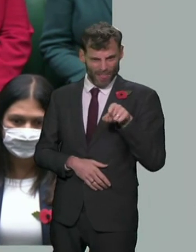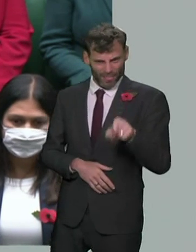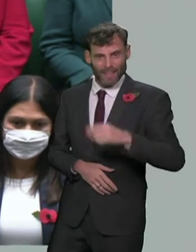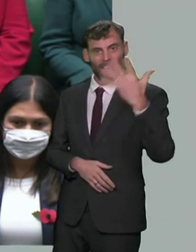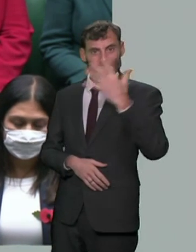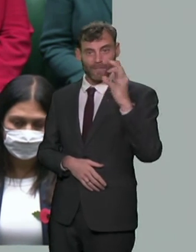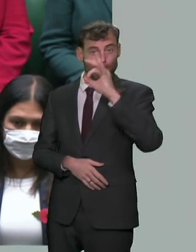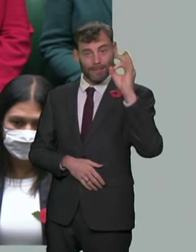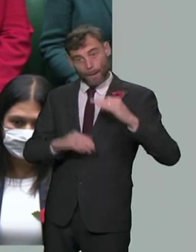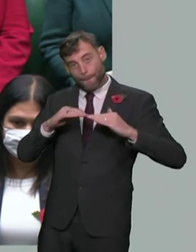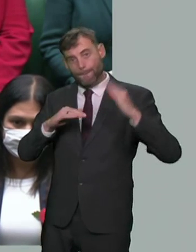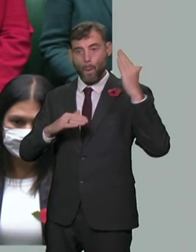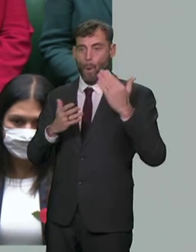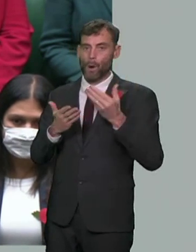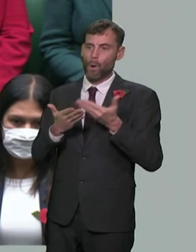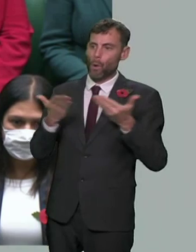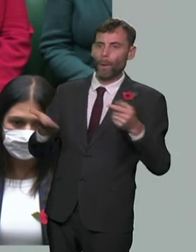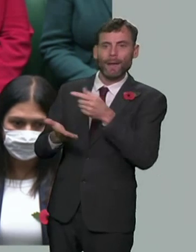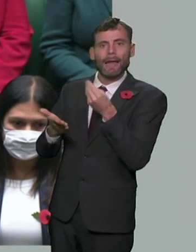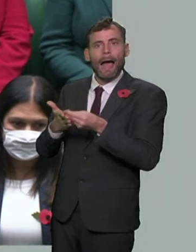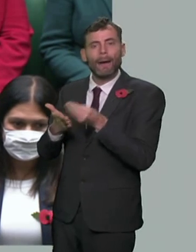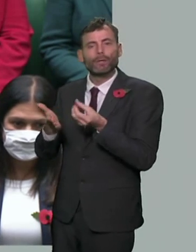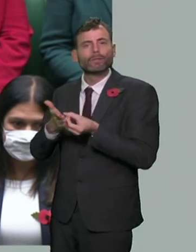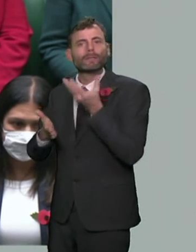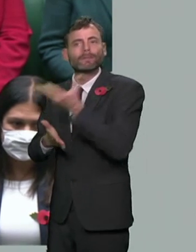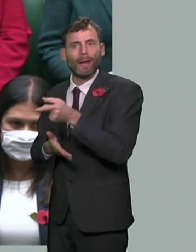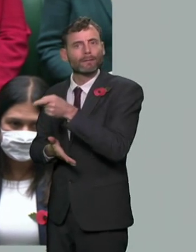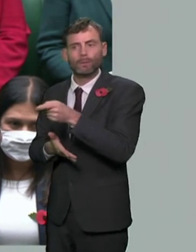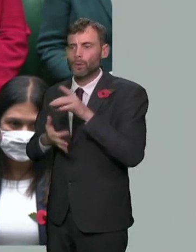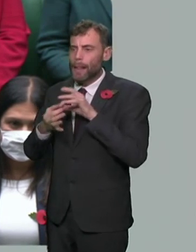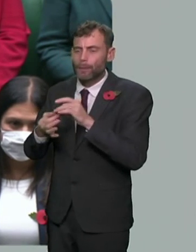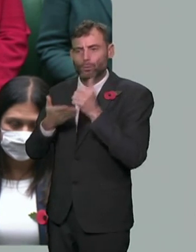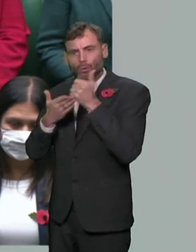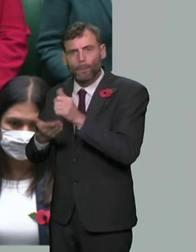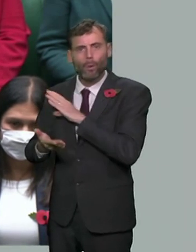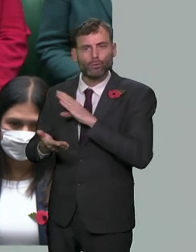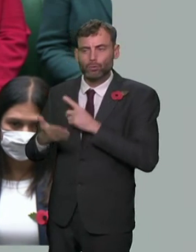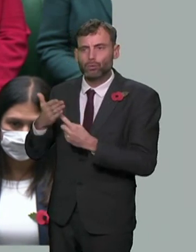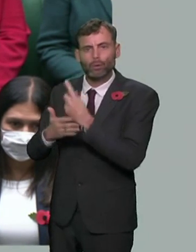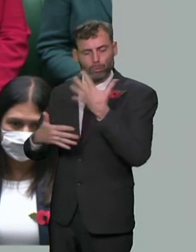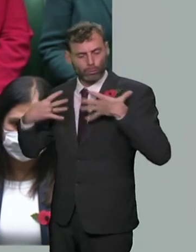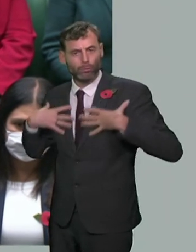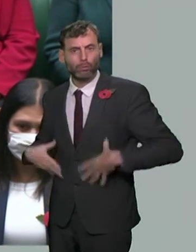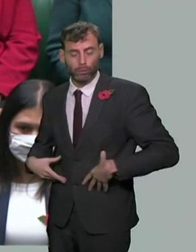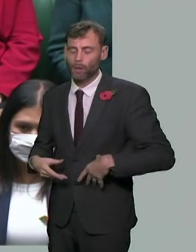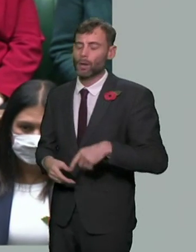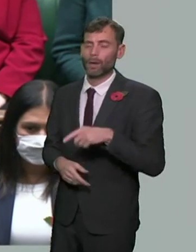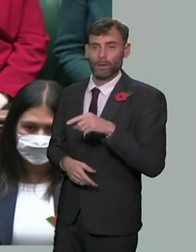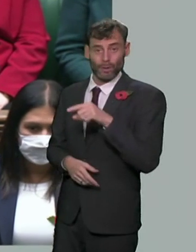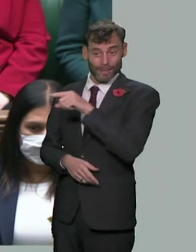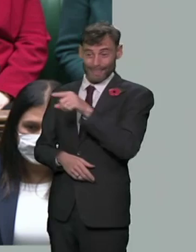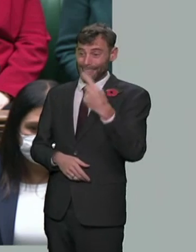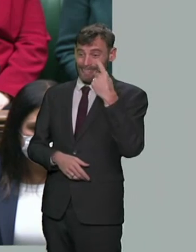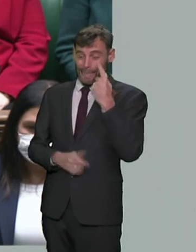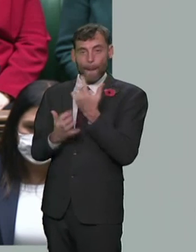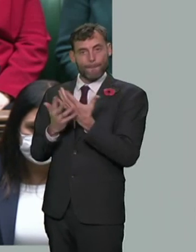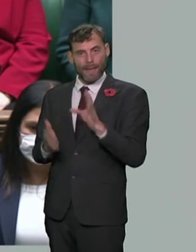The charity Combat Stress has lost £6 million in funding this year, even as calls to its helpline have doubled.